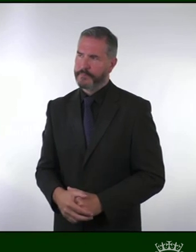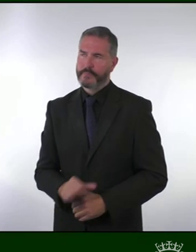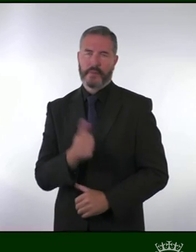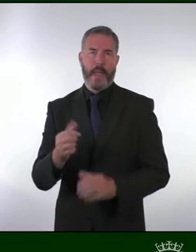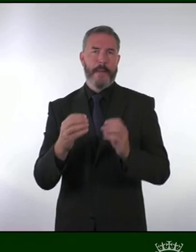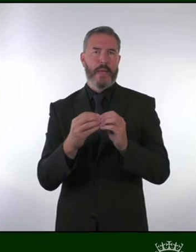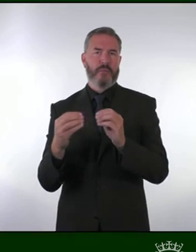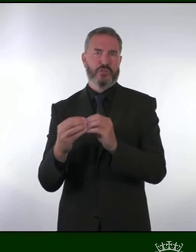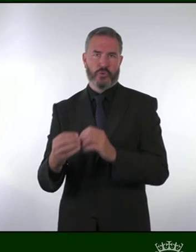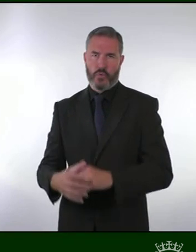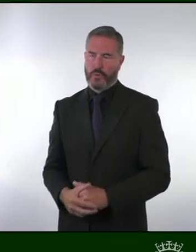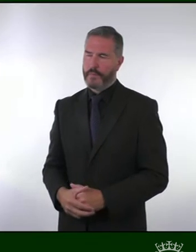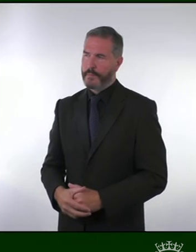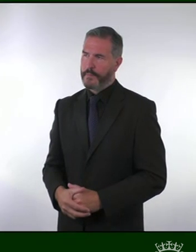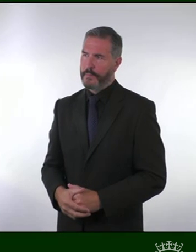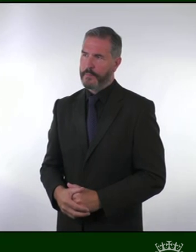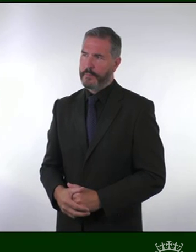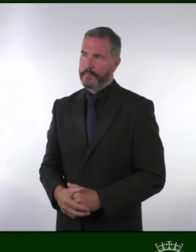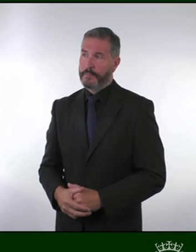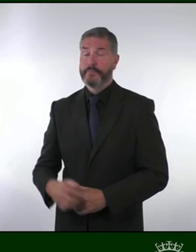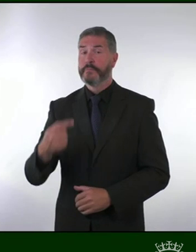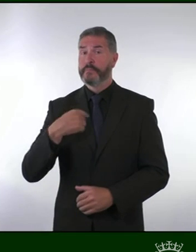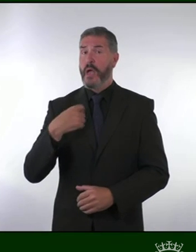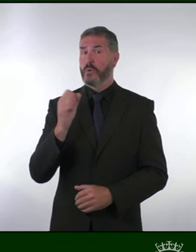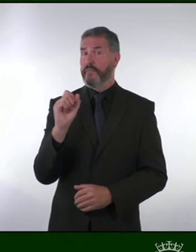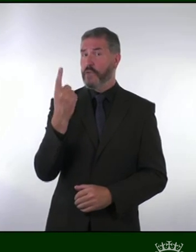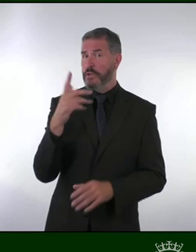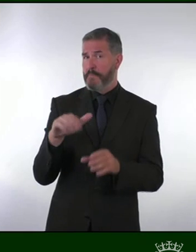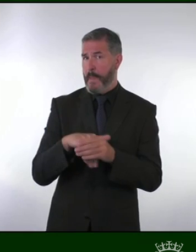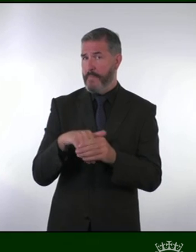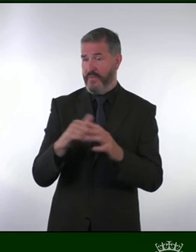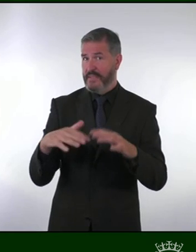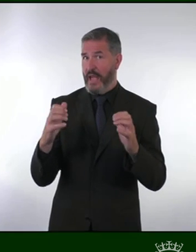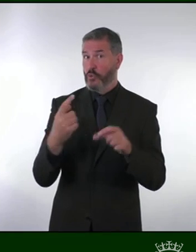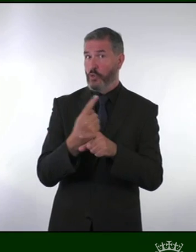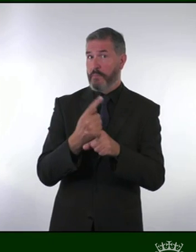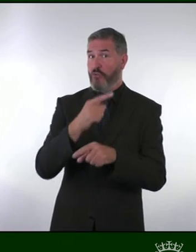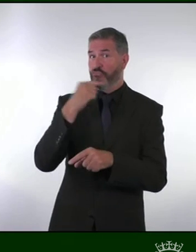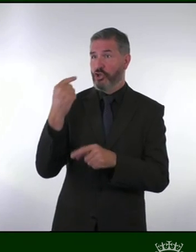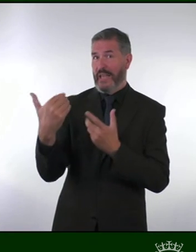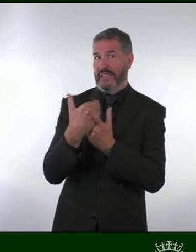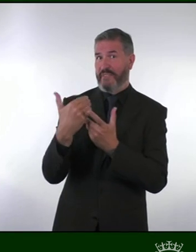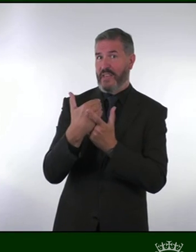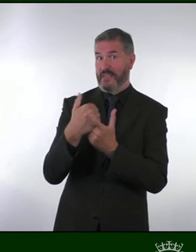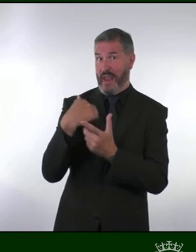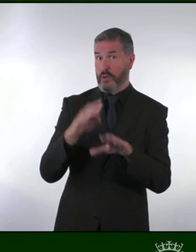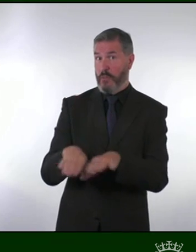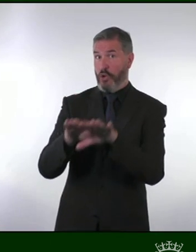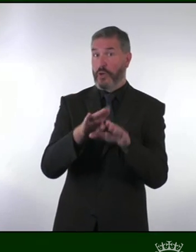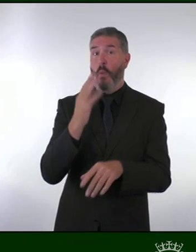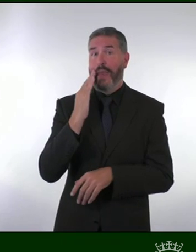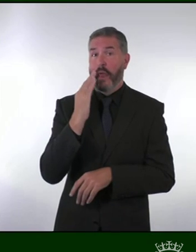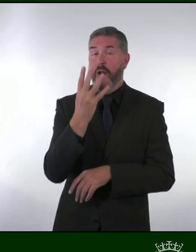I was the first Member of this House to raise concerns about Russian interference in our democracy, four years ago.